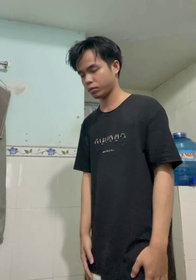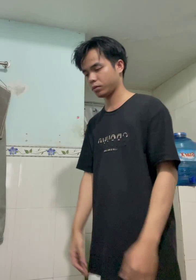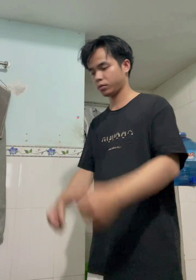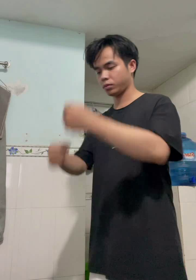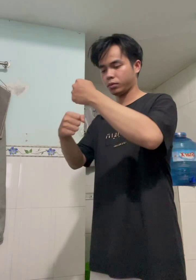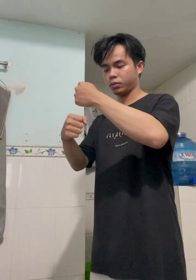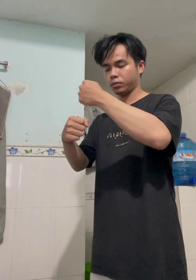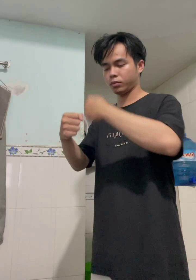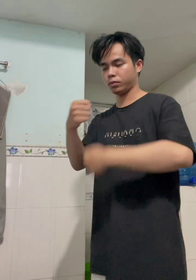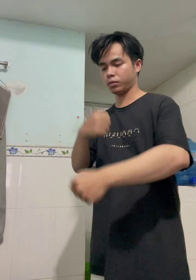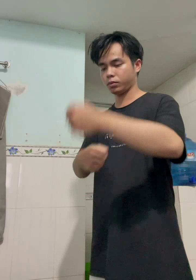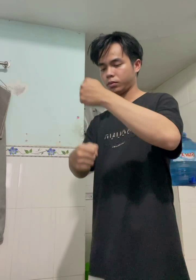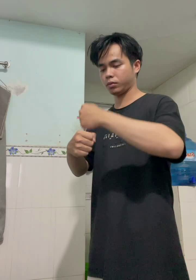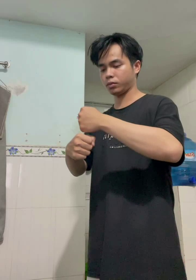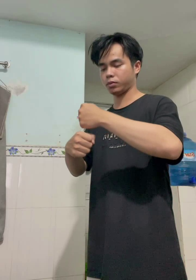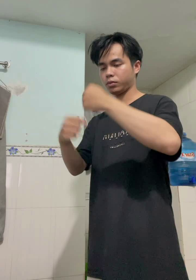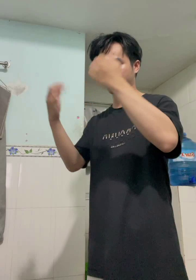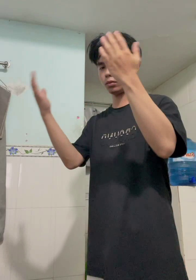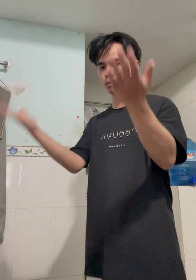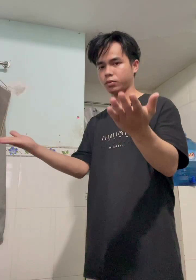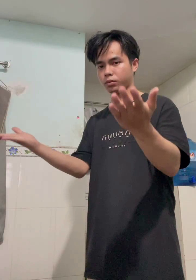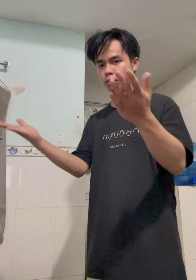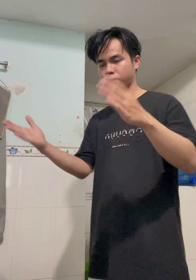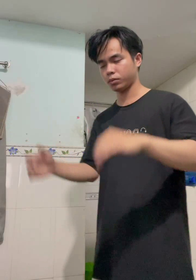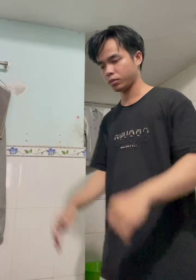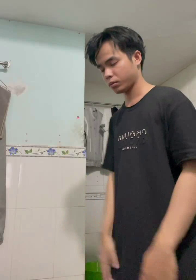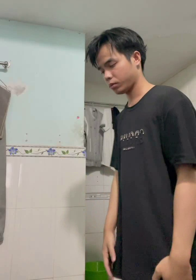nam nay